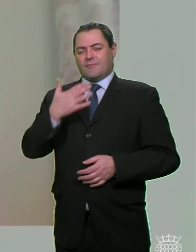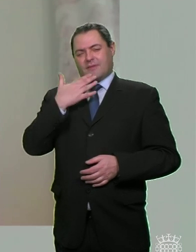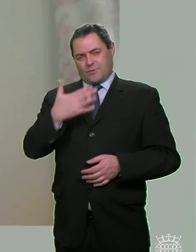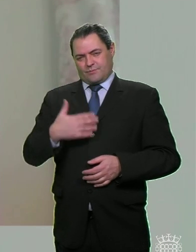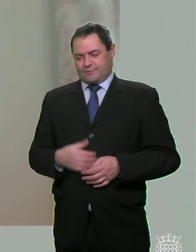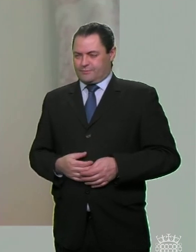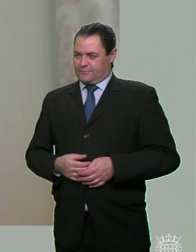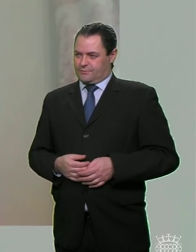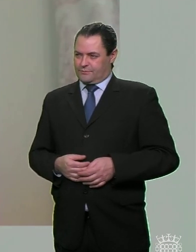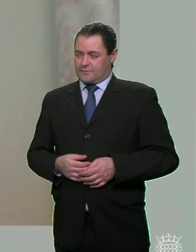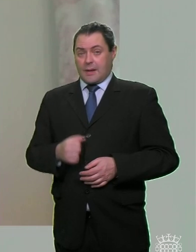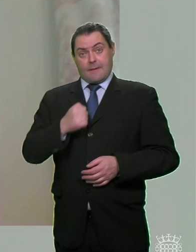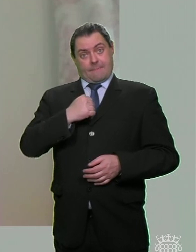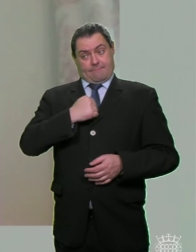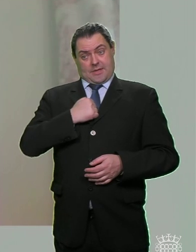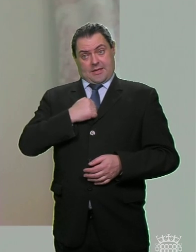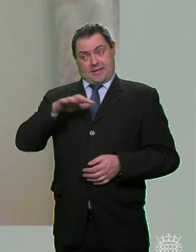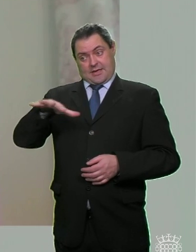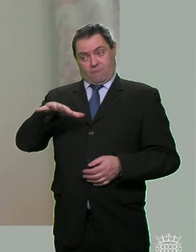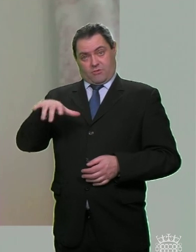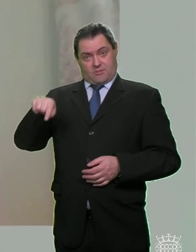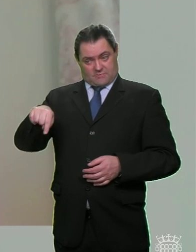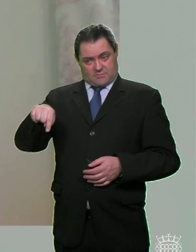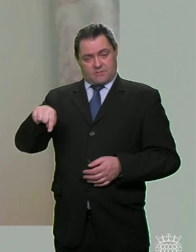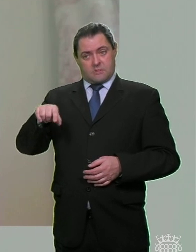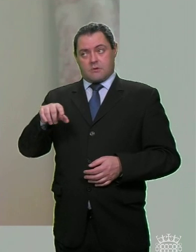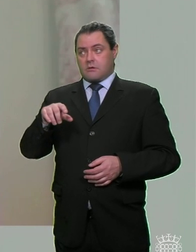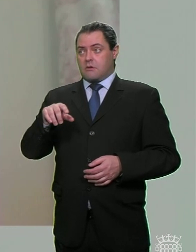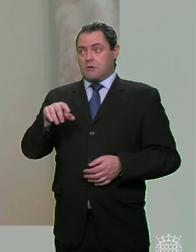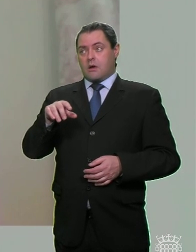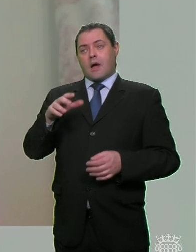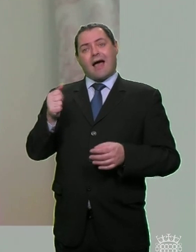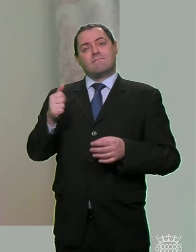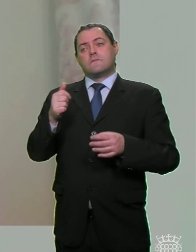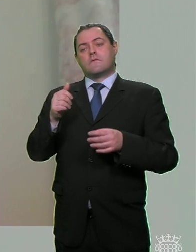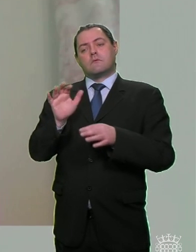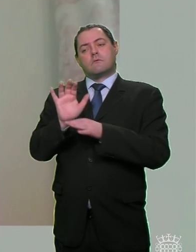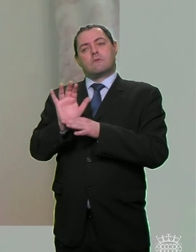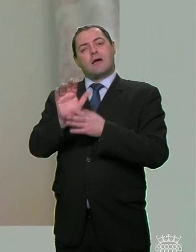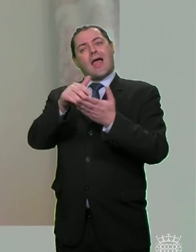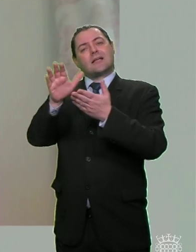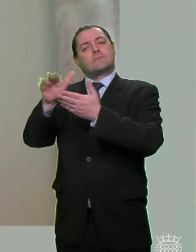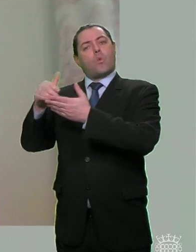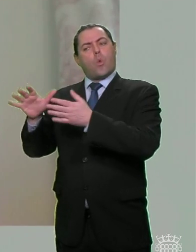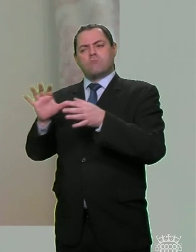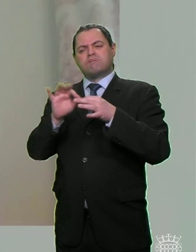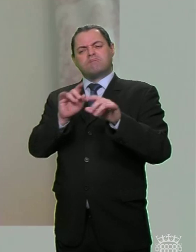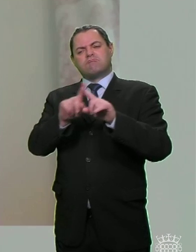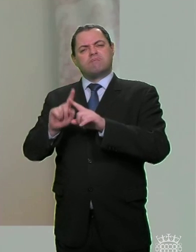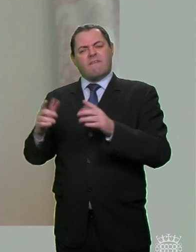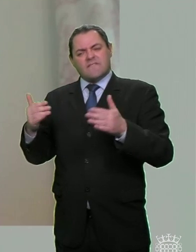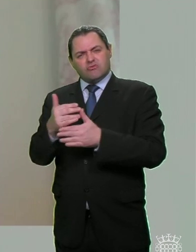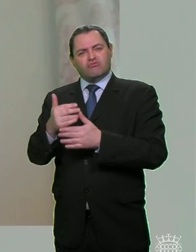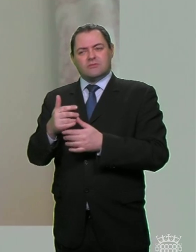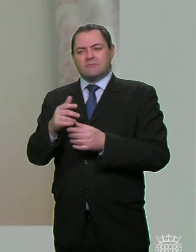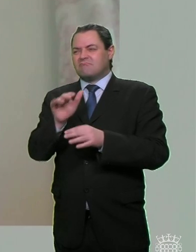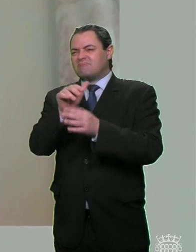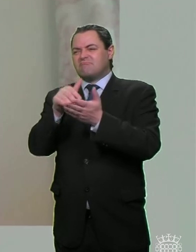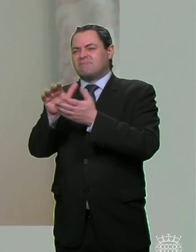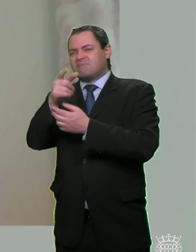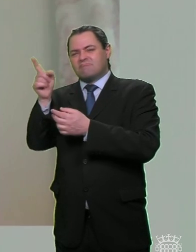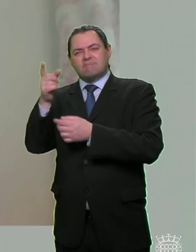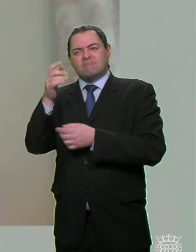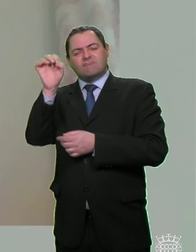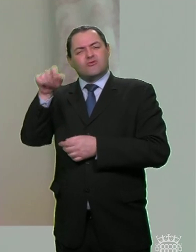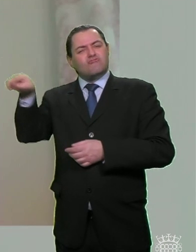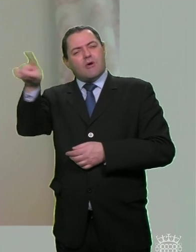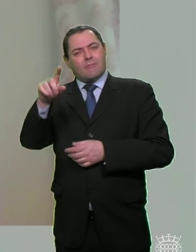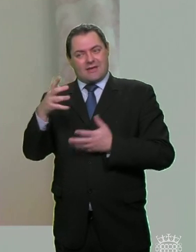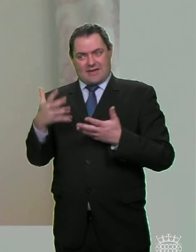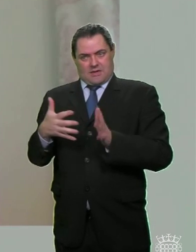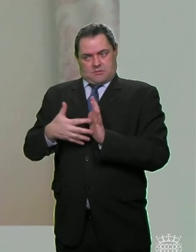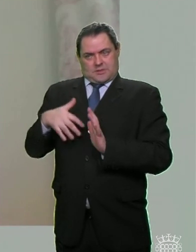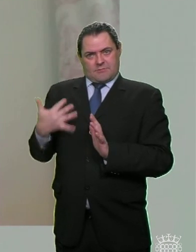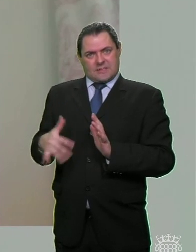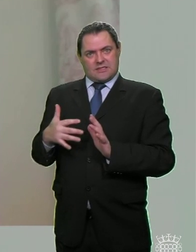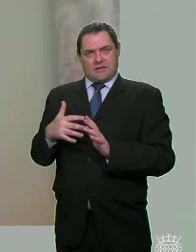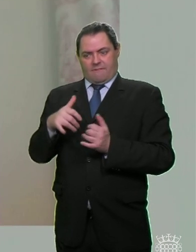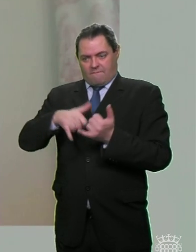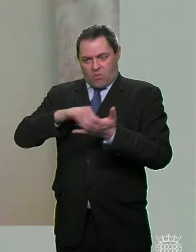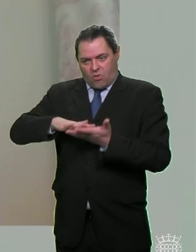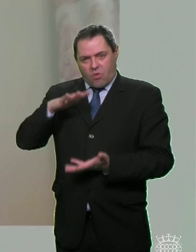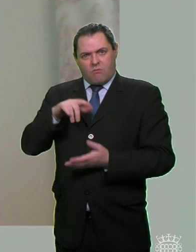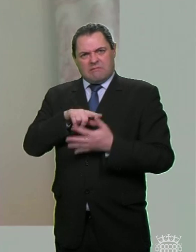In my constituency, Chapman’s of Rye is acting as an export hub for consignments of local fish going across the English channel, but it is proving extremely challenging, expensive, and time consuming.